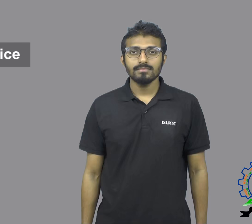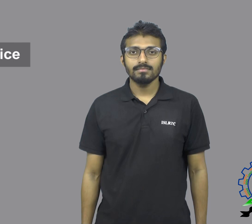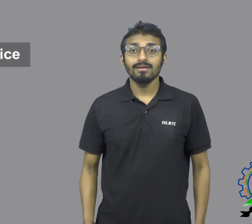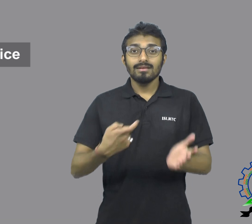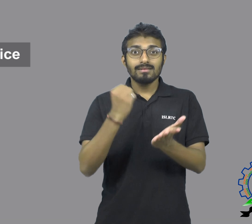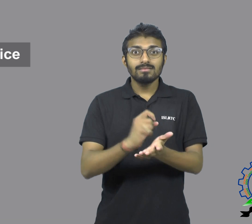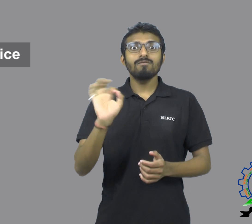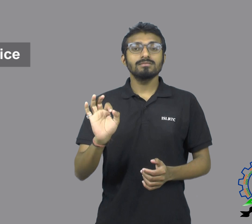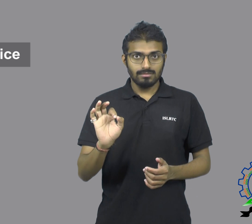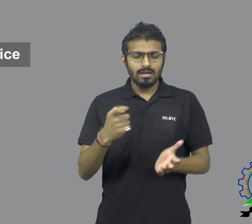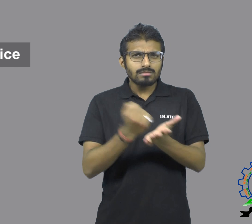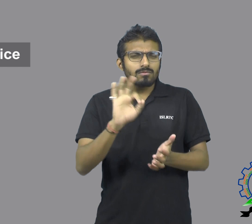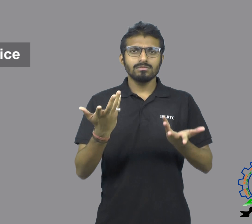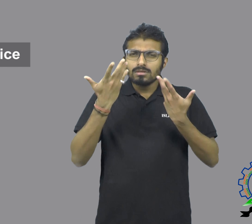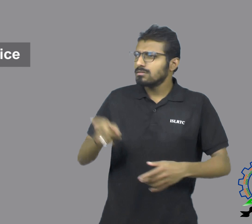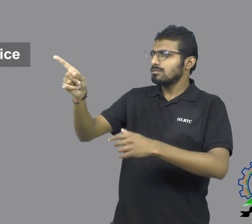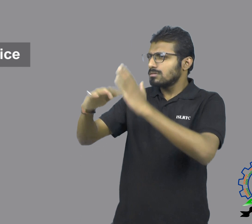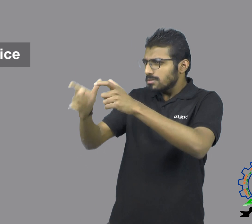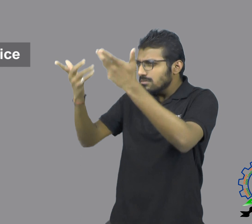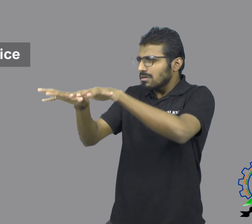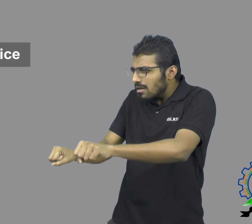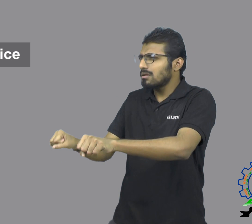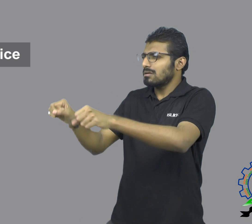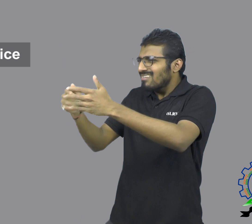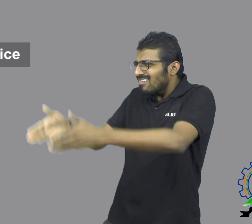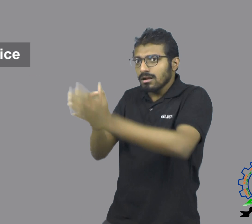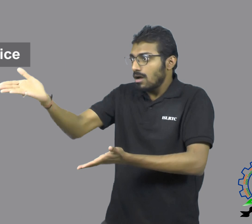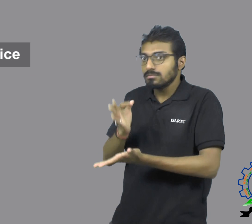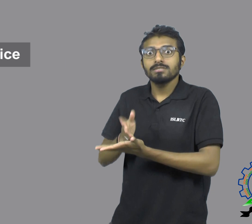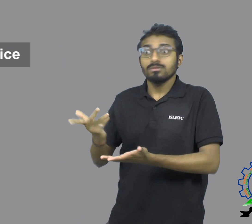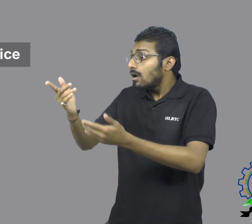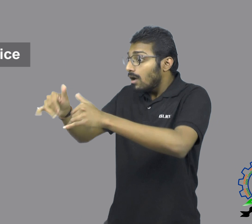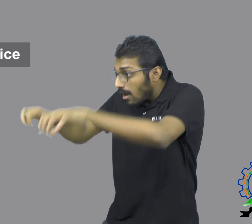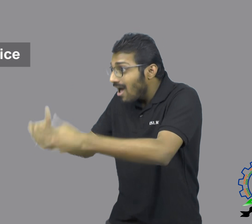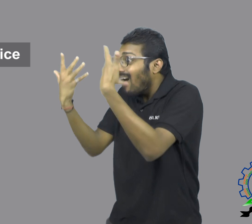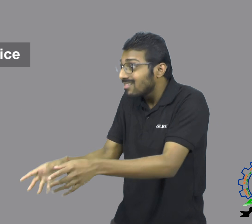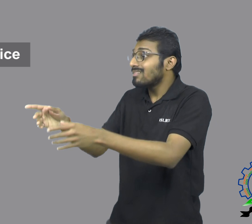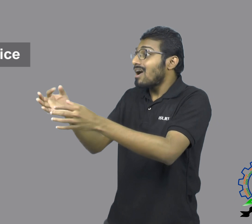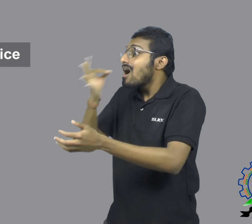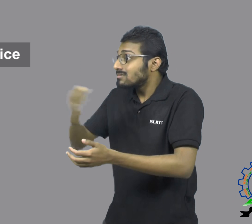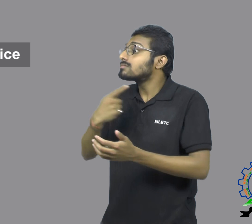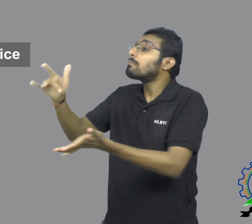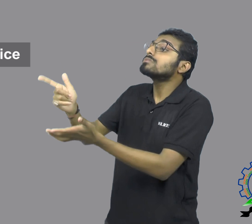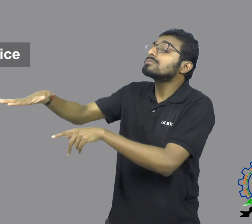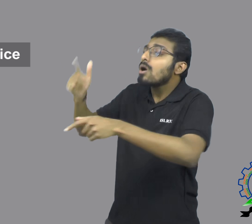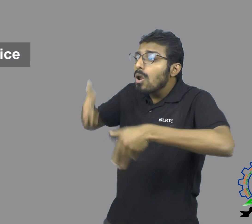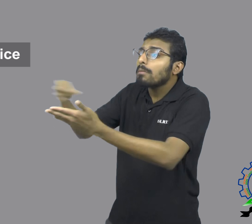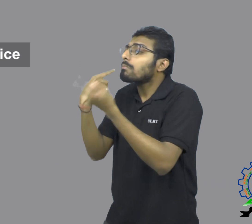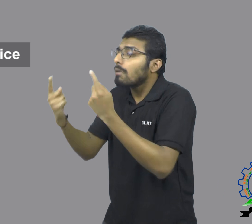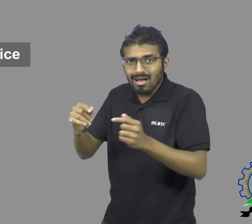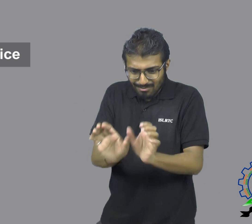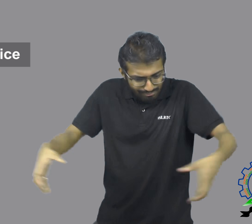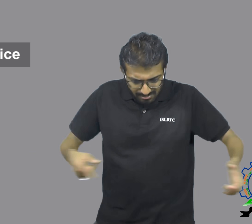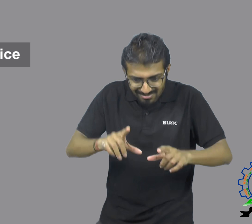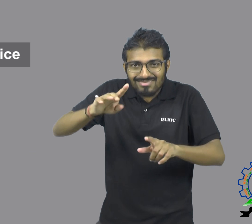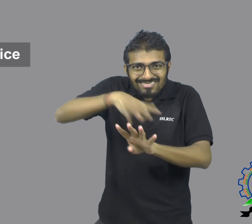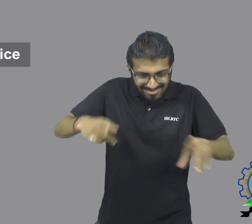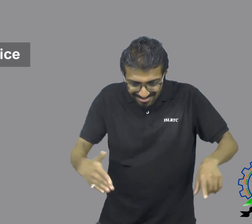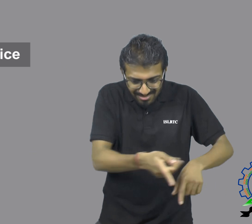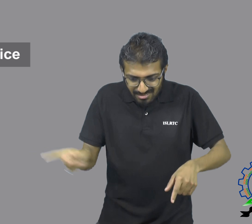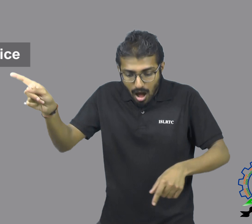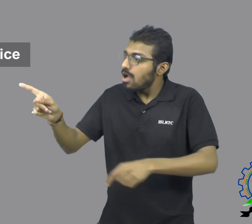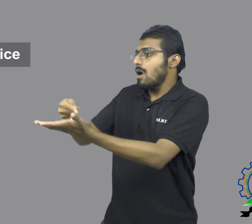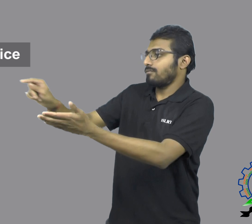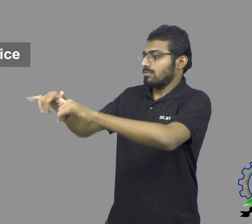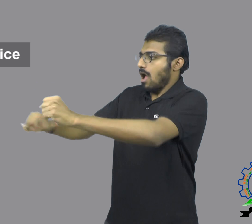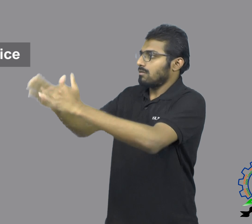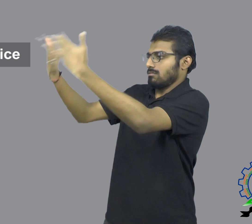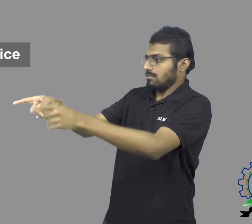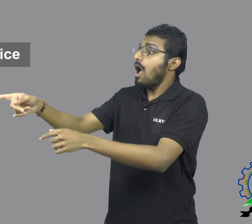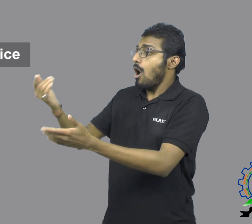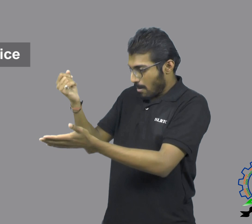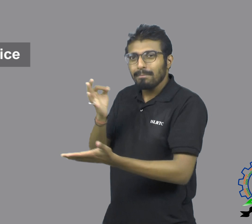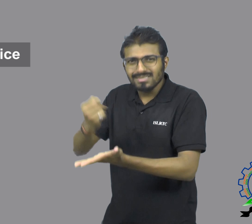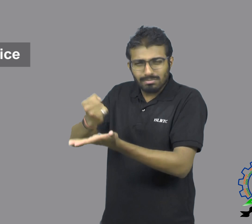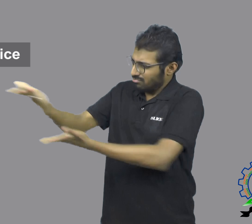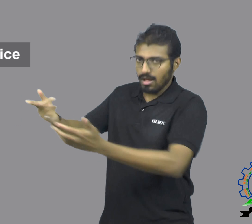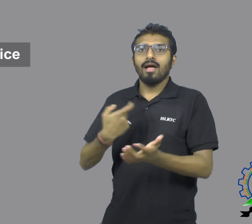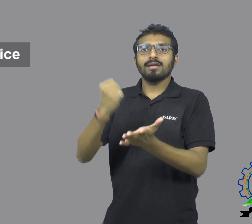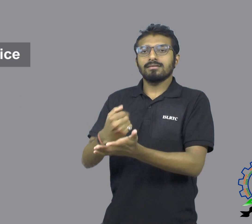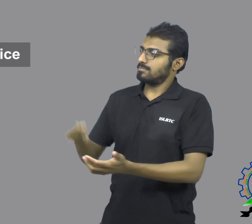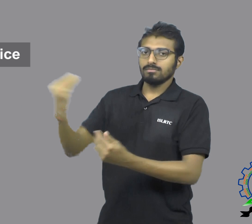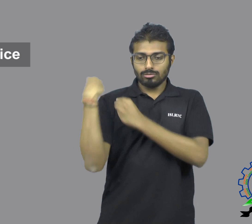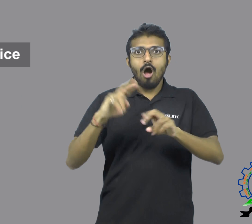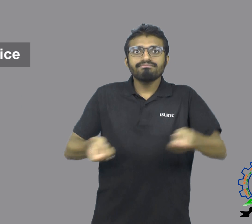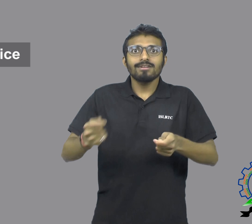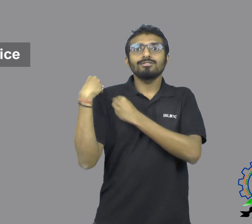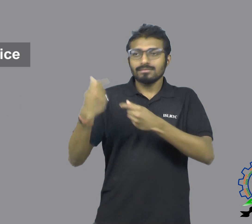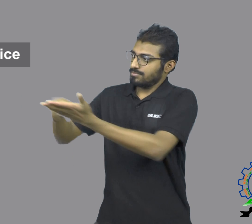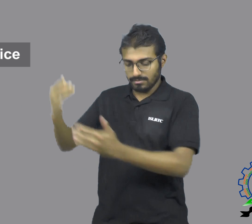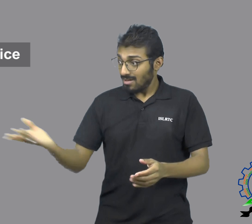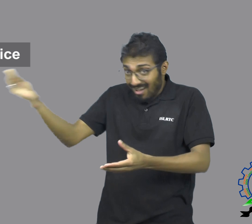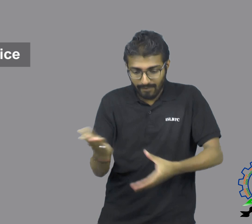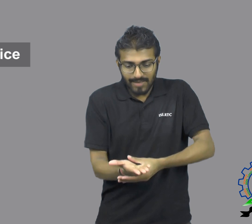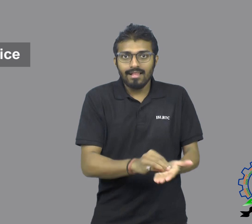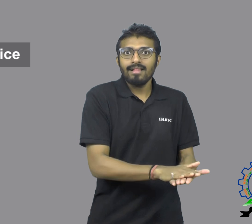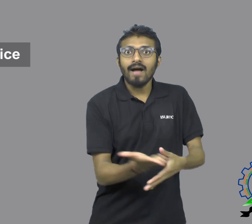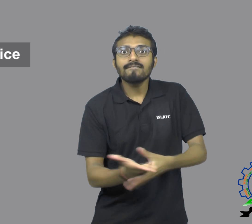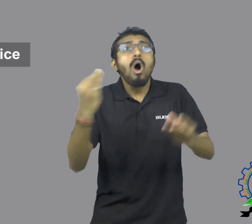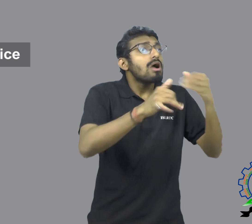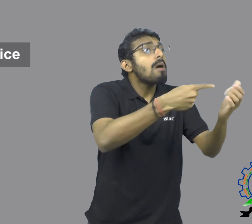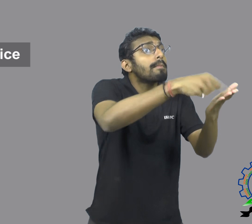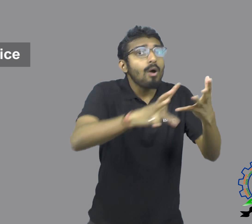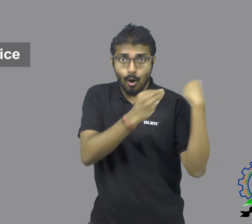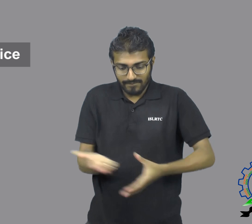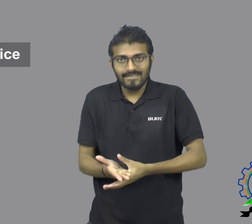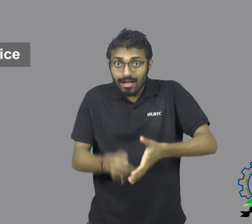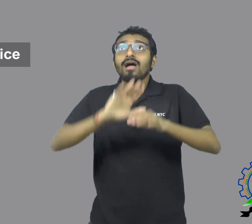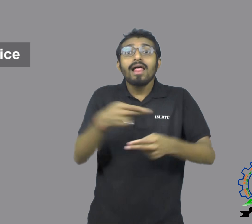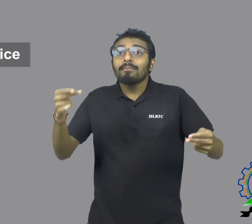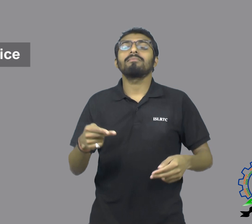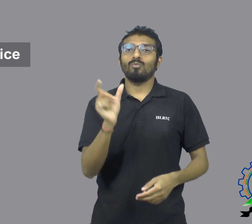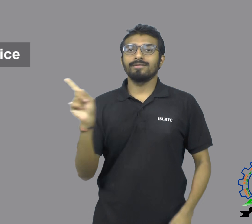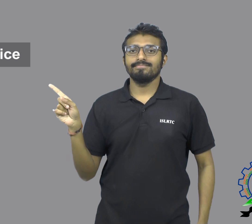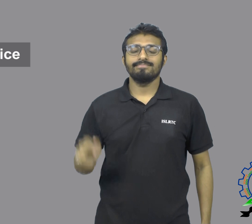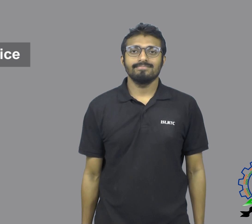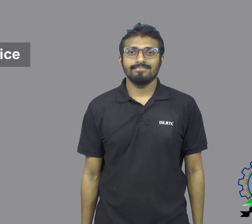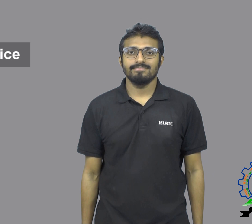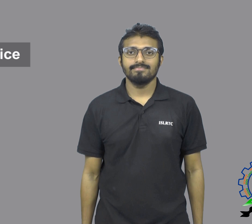Registry Office